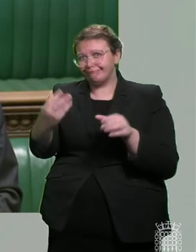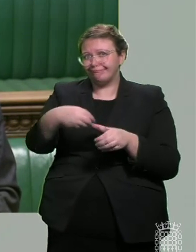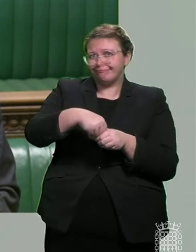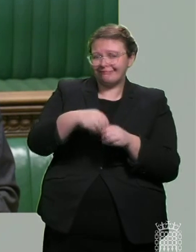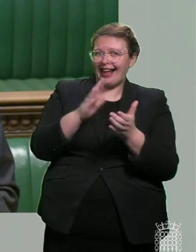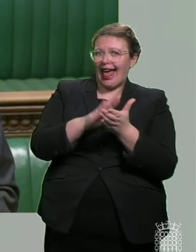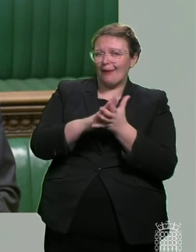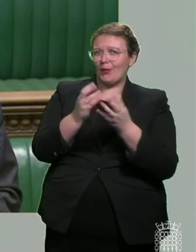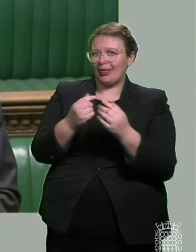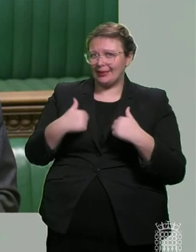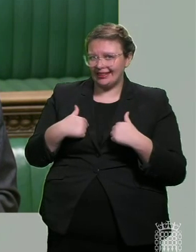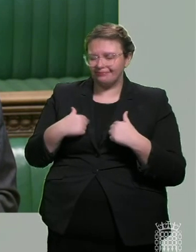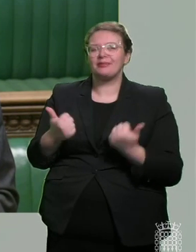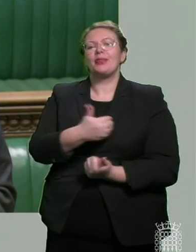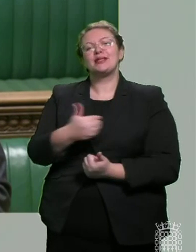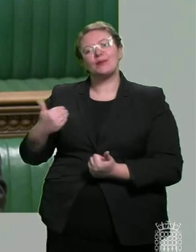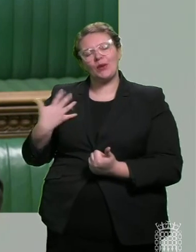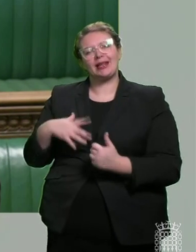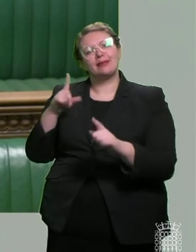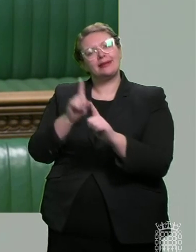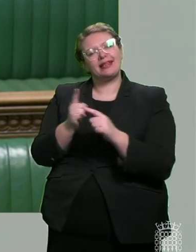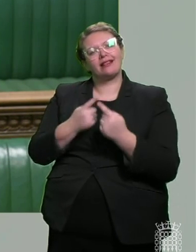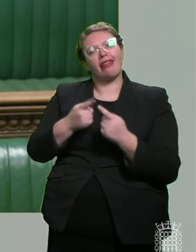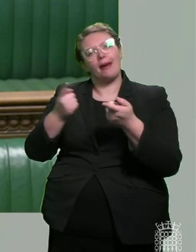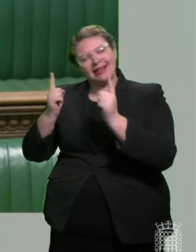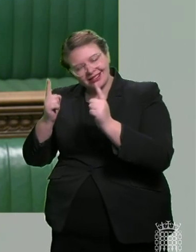This morning, I had meetings with ministerial colleagues and others.